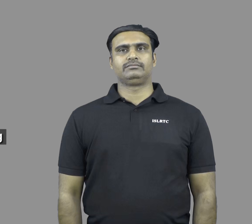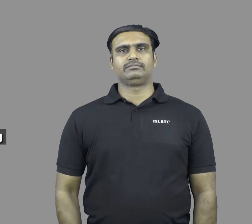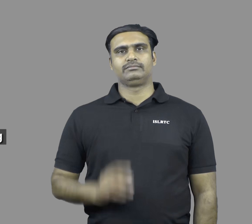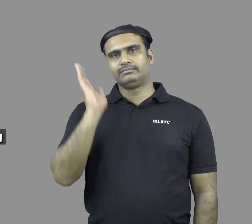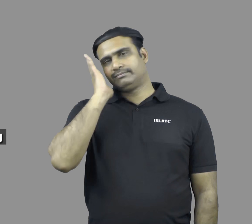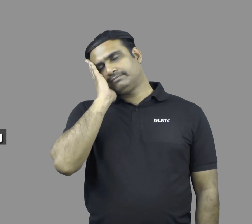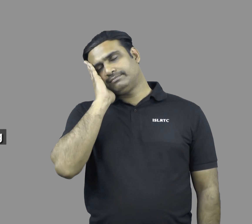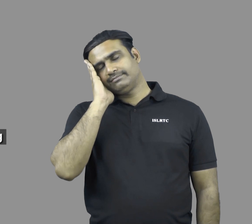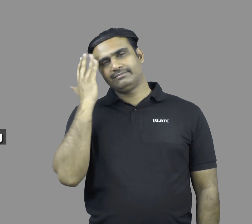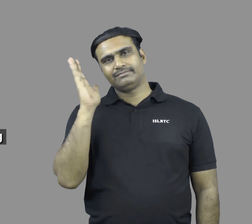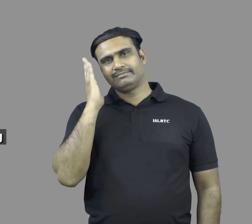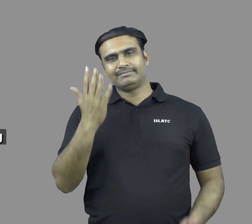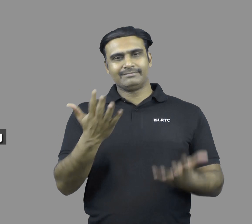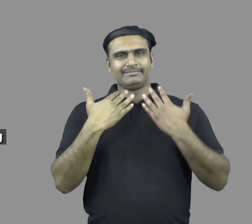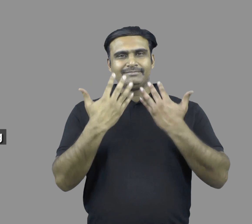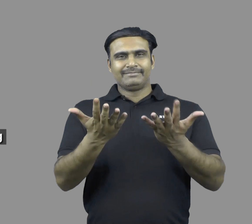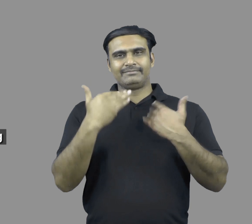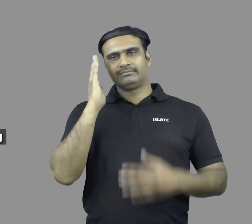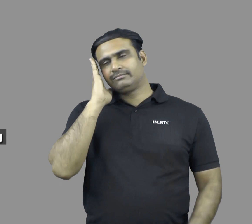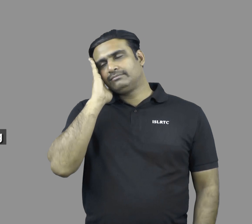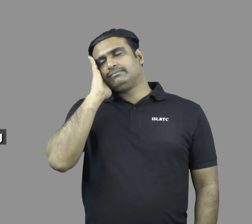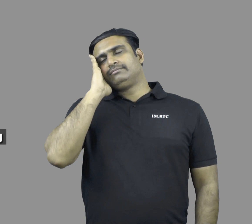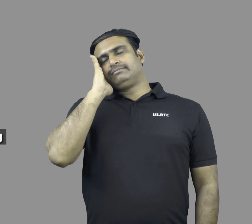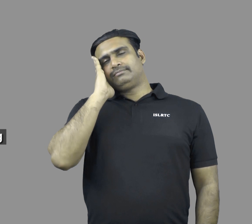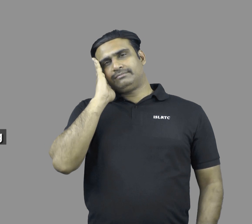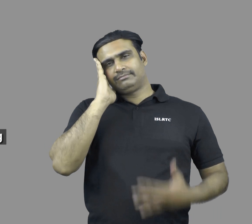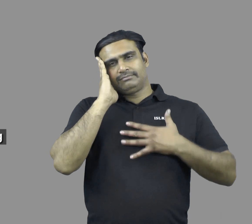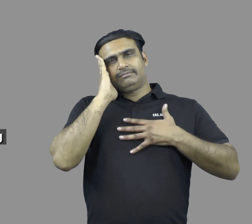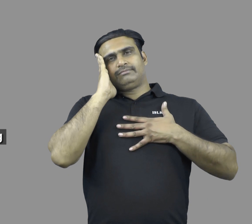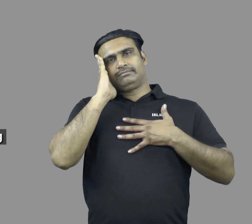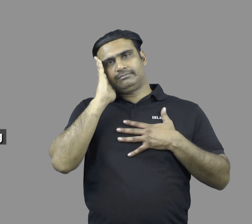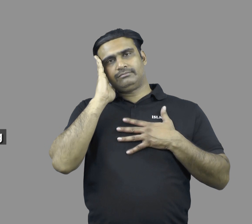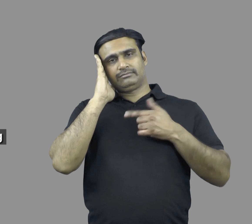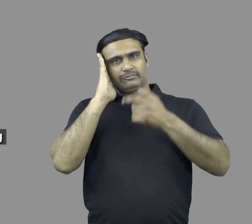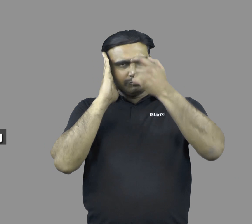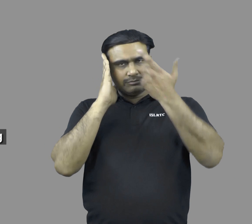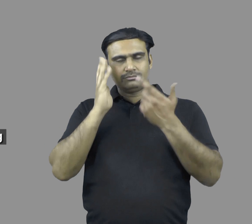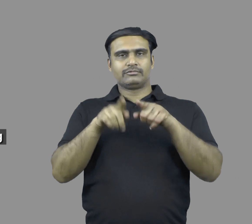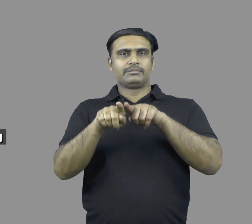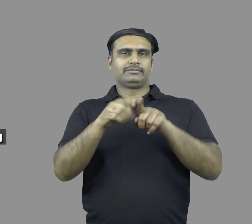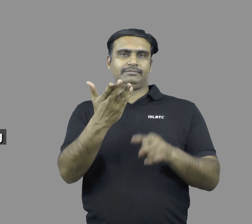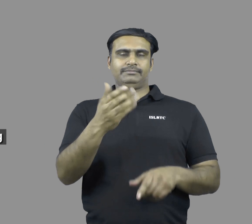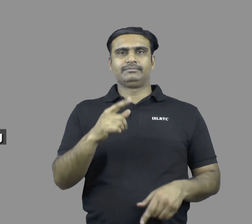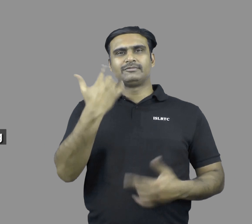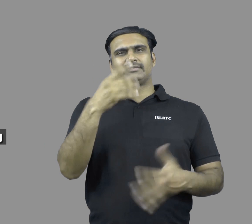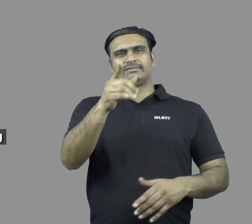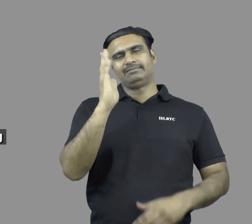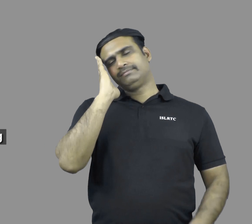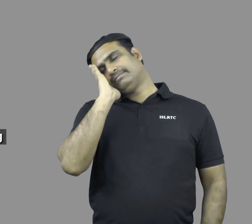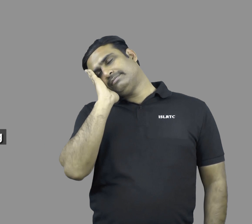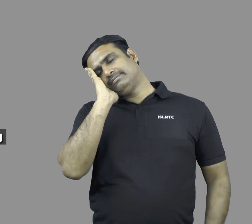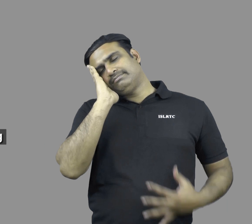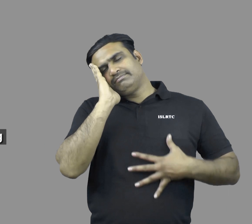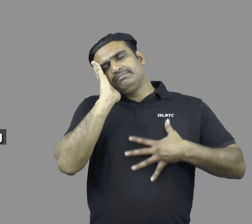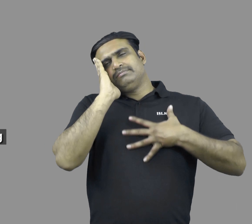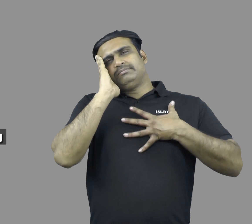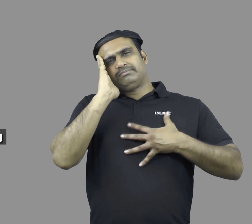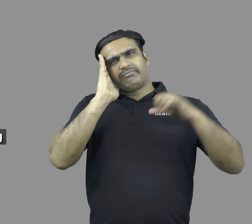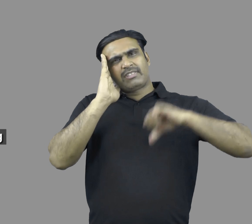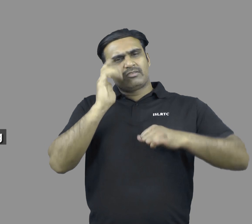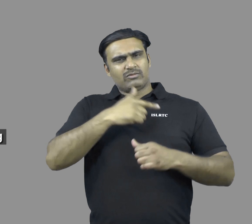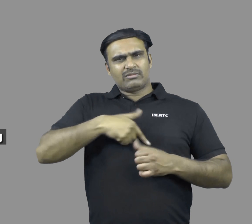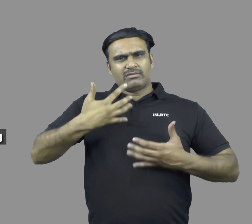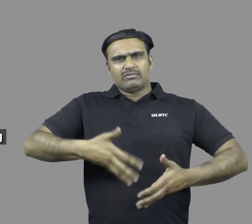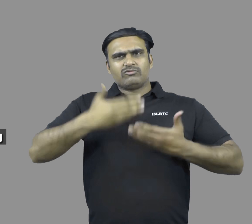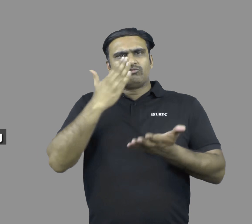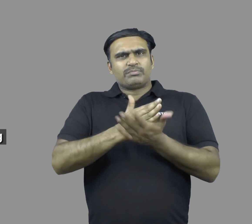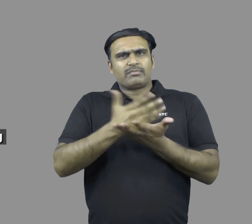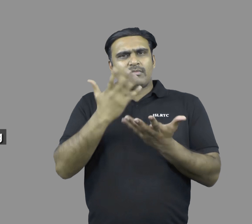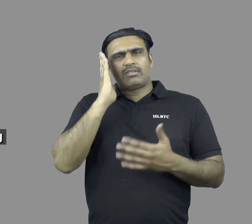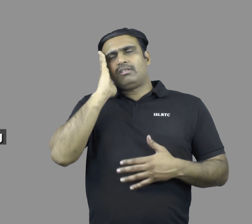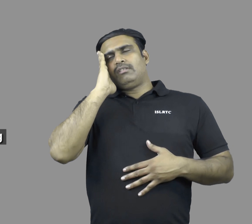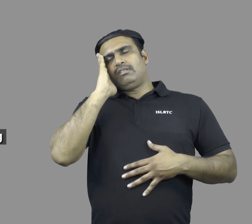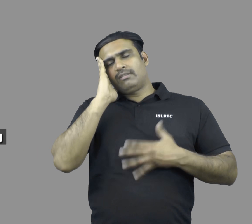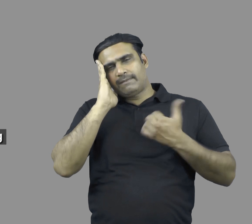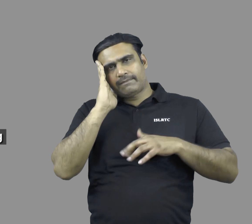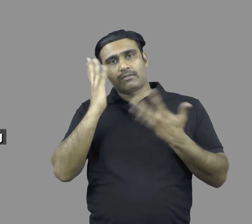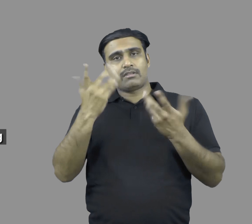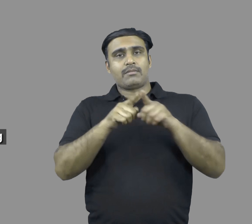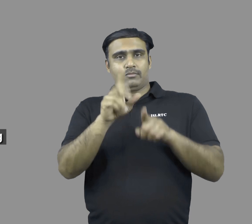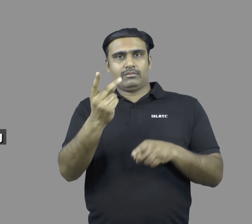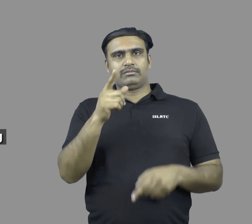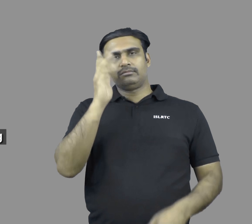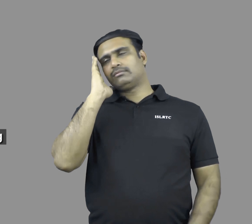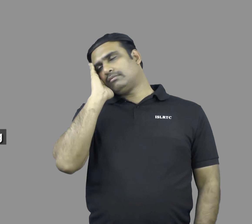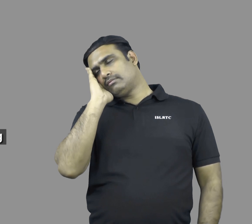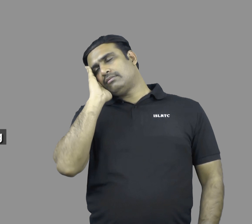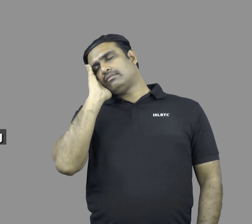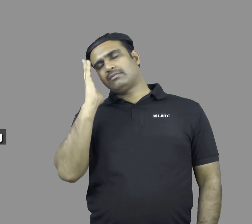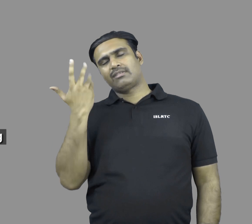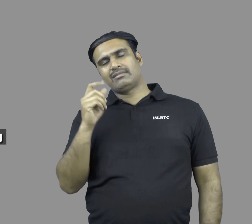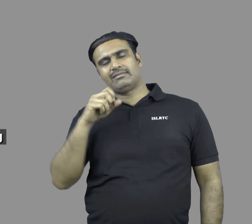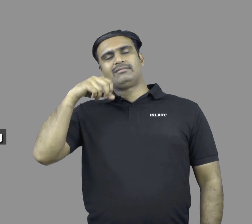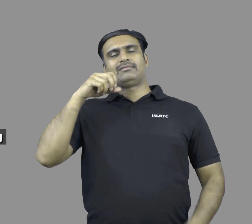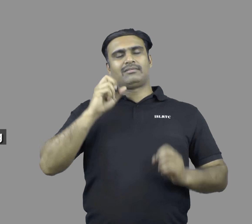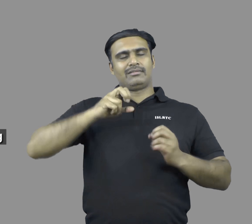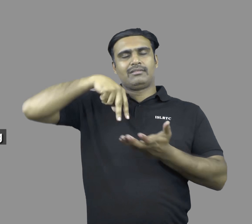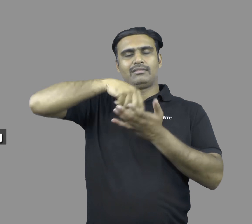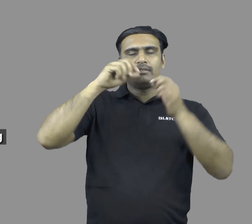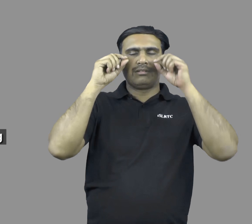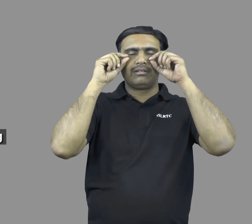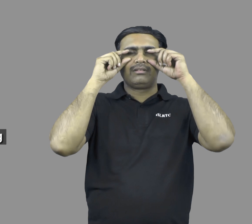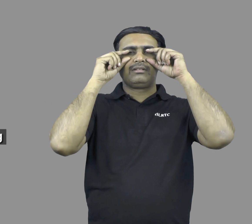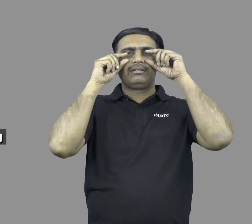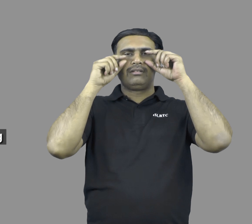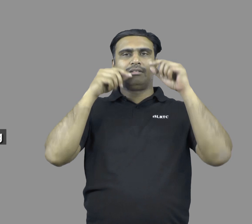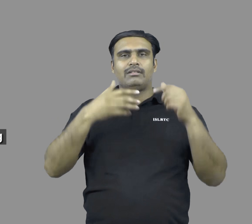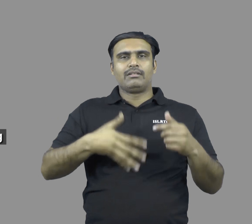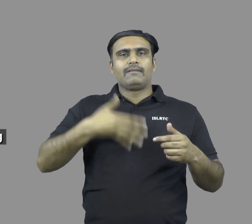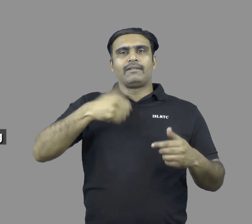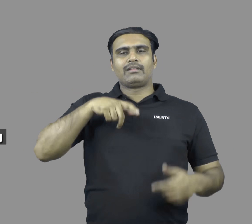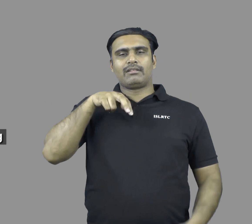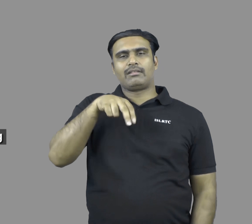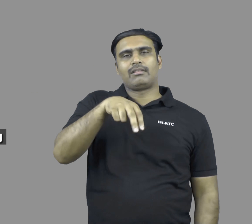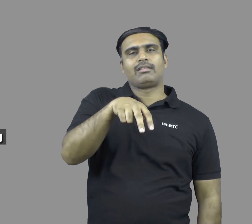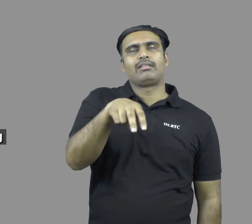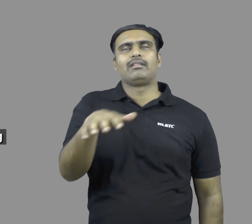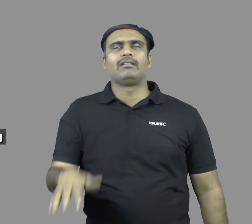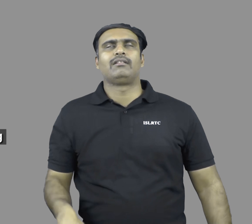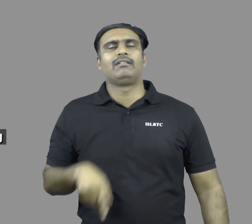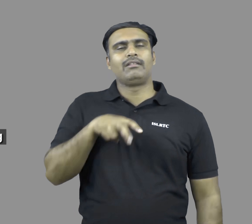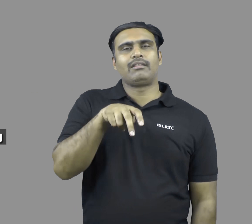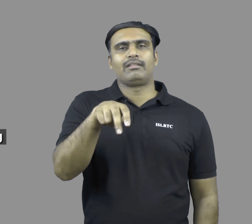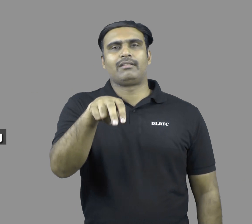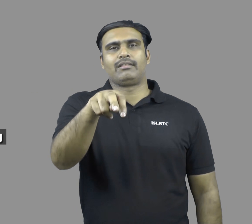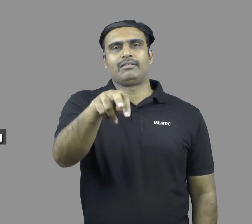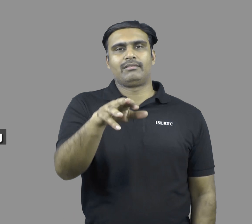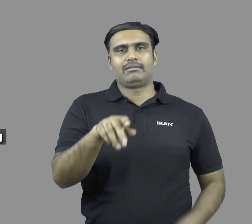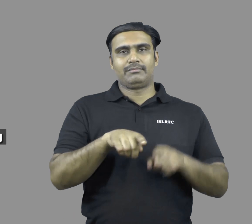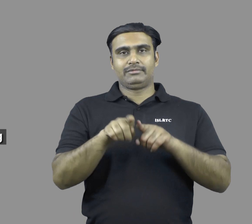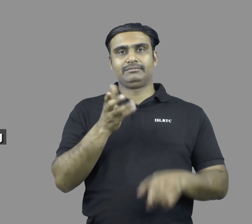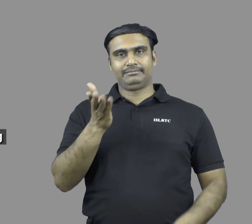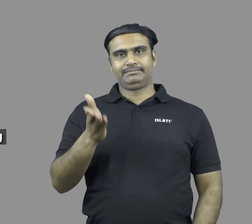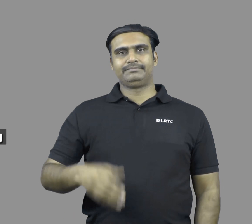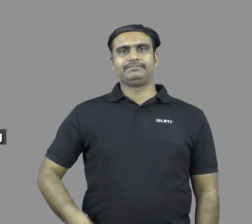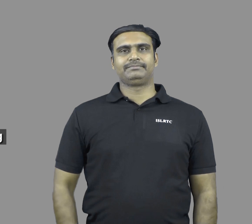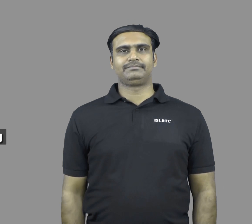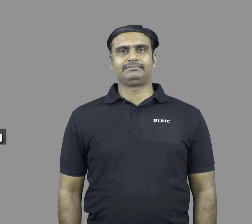Sleepwalking